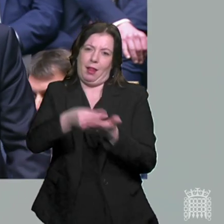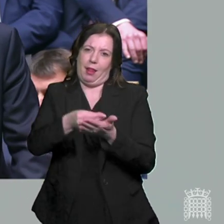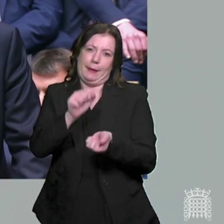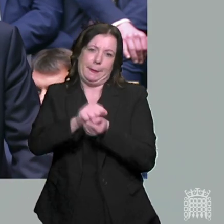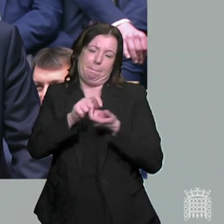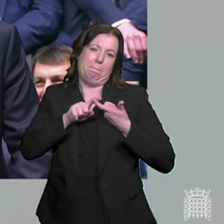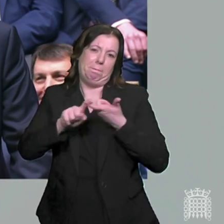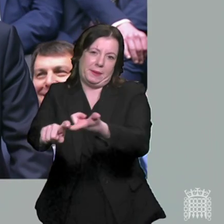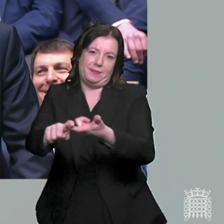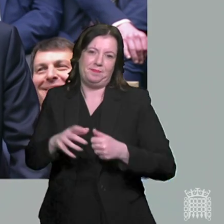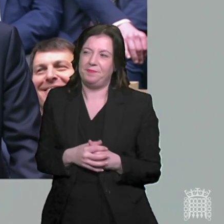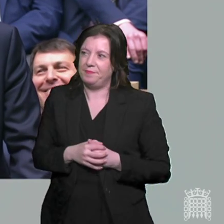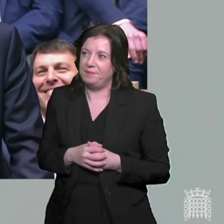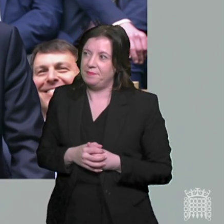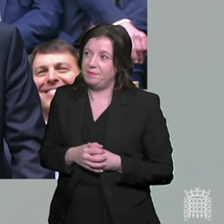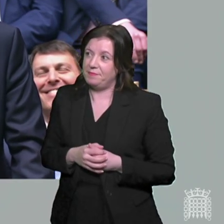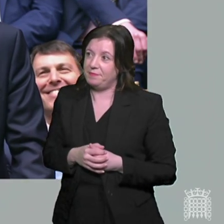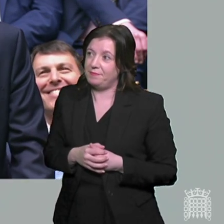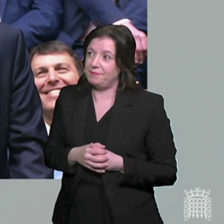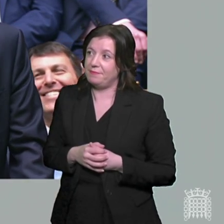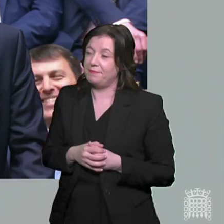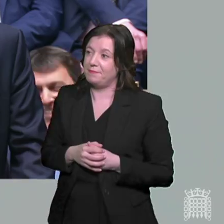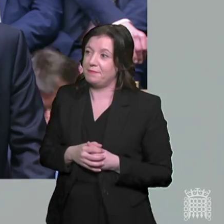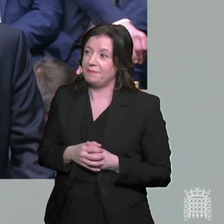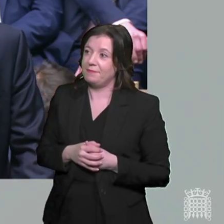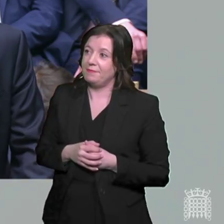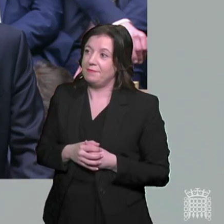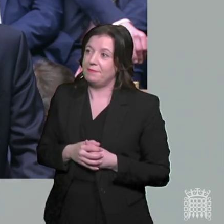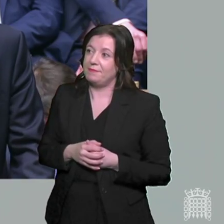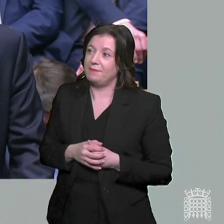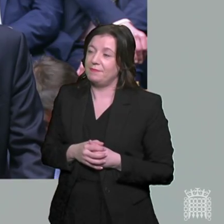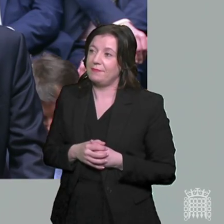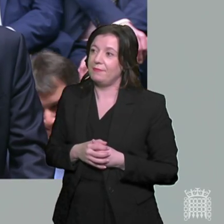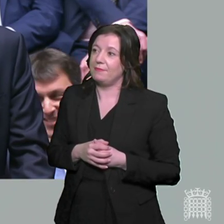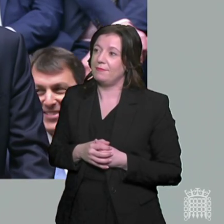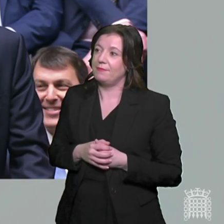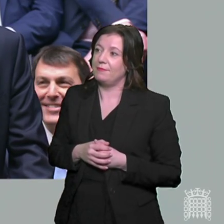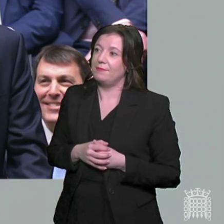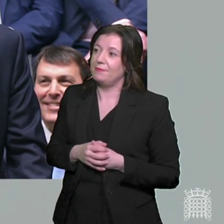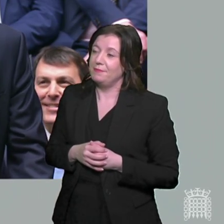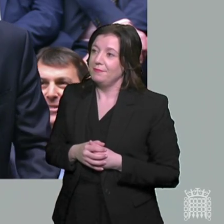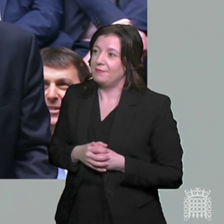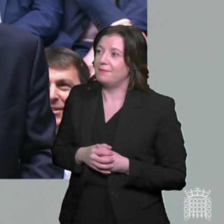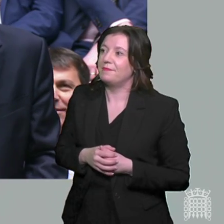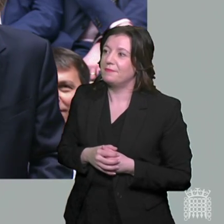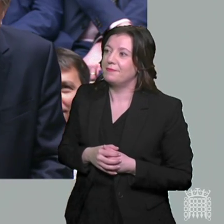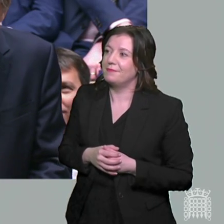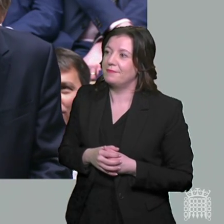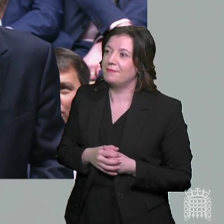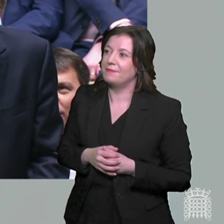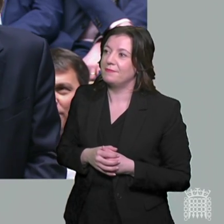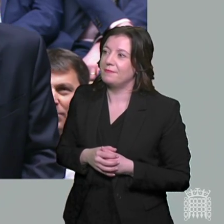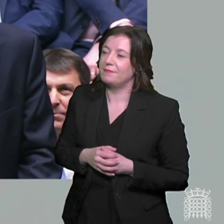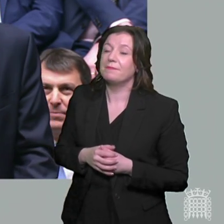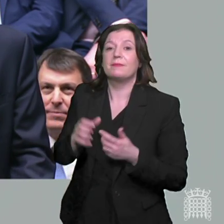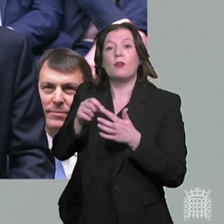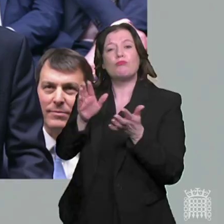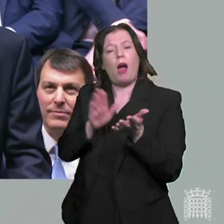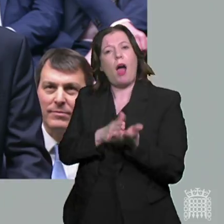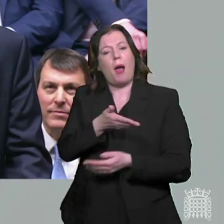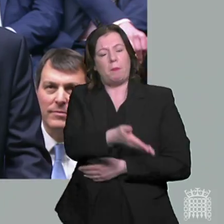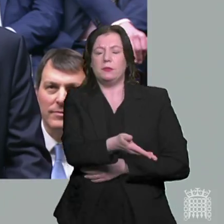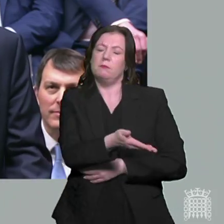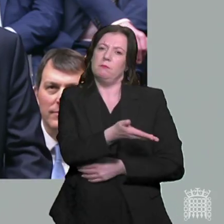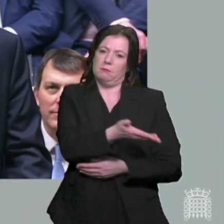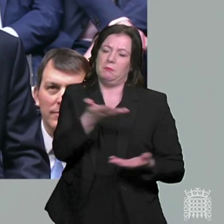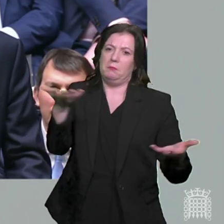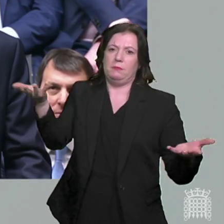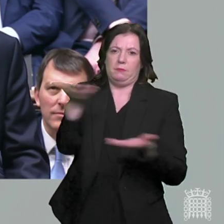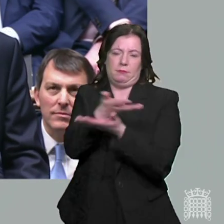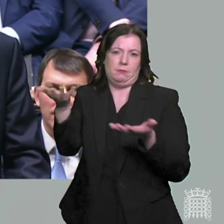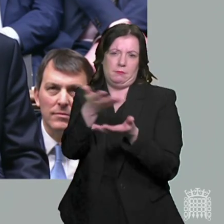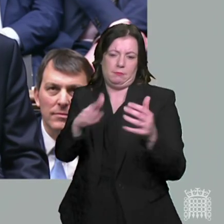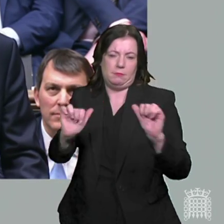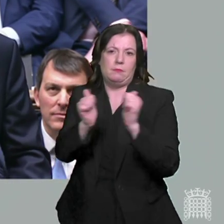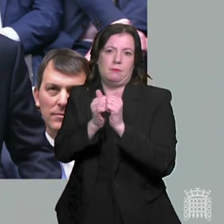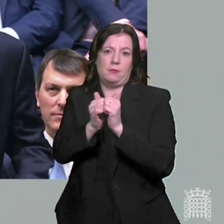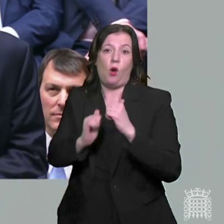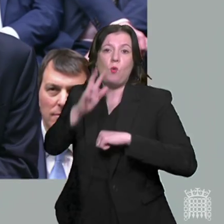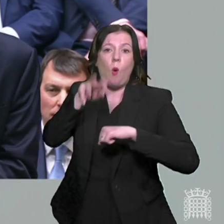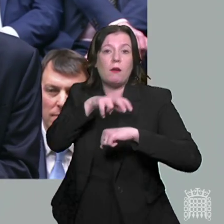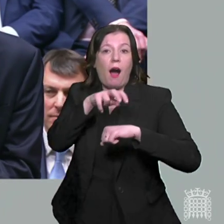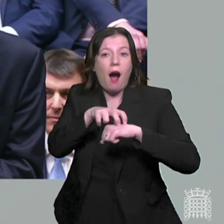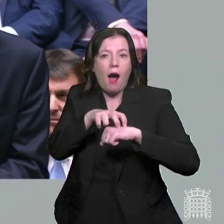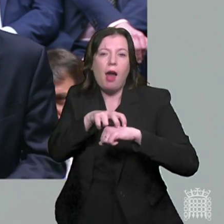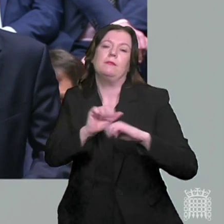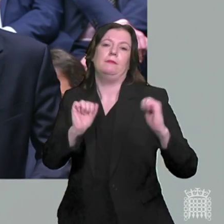And even better, thanks to the Windsor framework negotiated by my right honourable Friend the Prime Minister, that change will now apply to every pub in Northern Ireland.